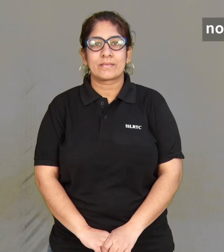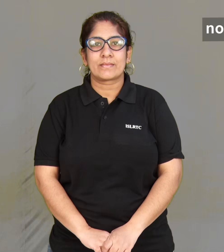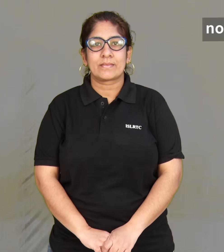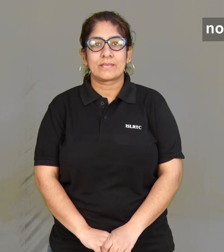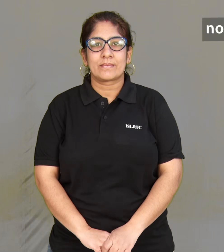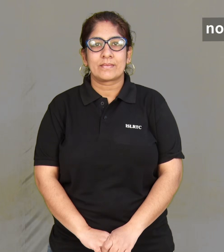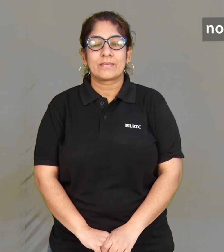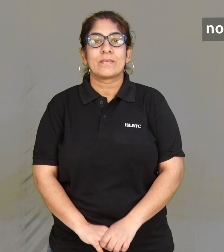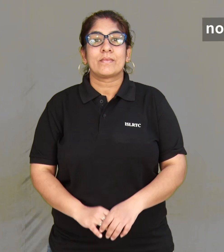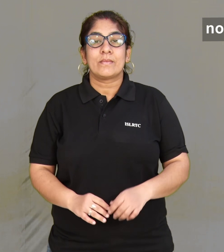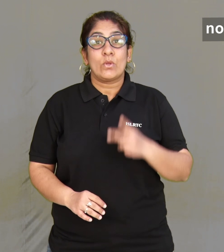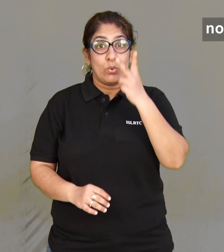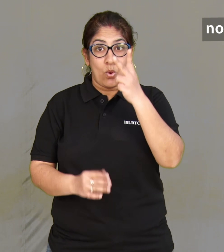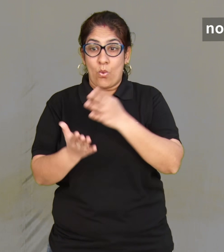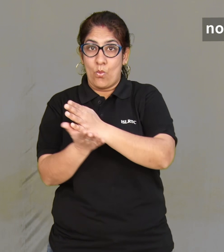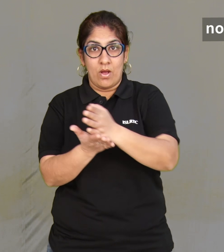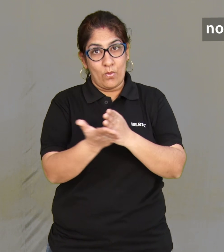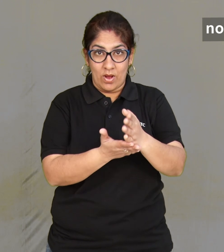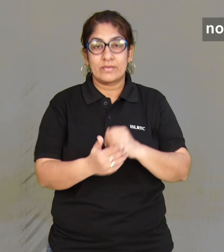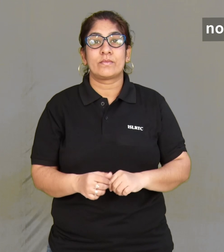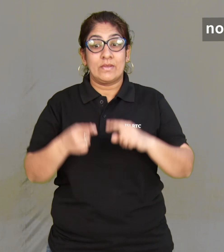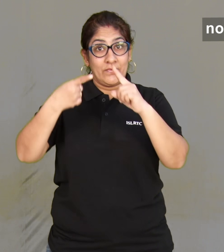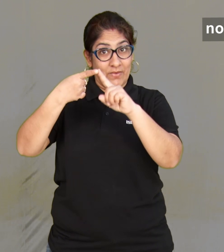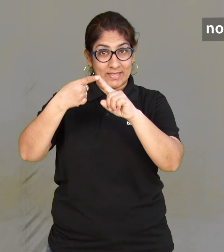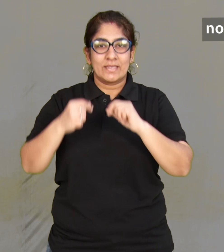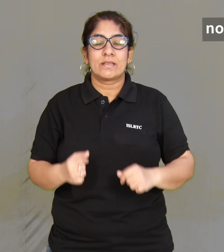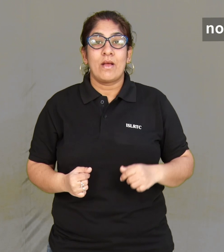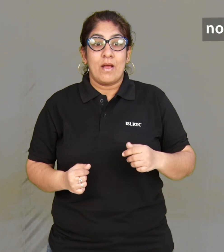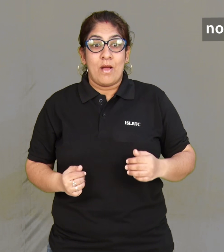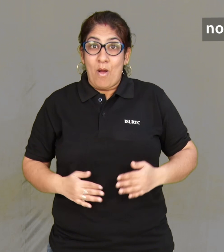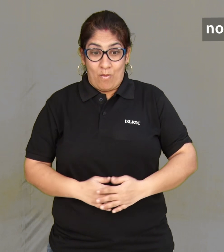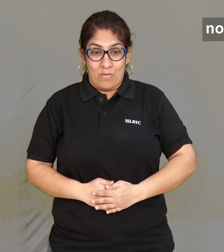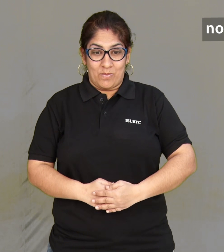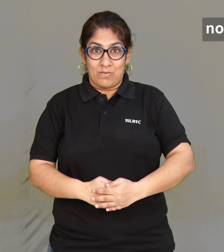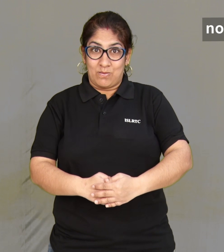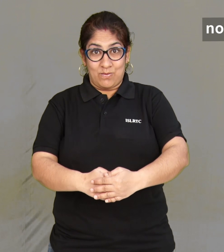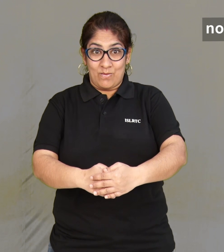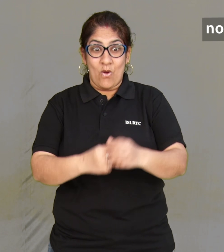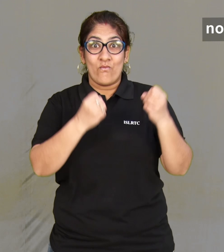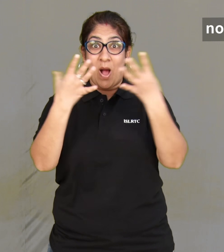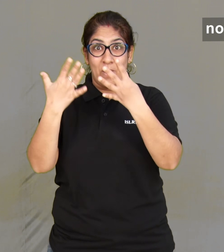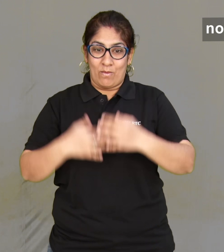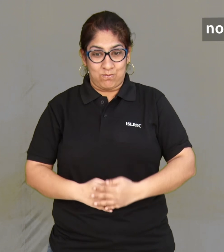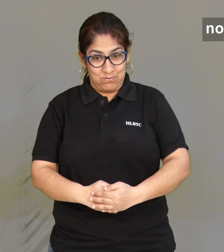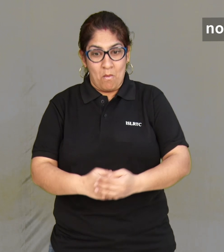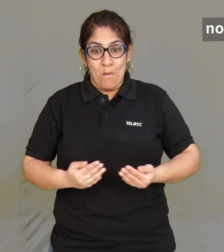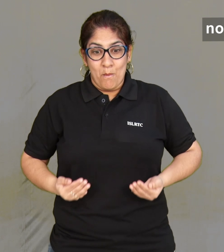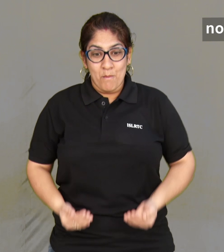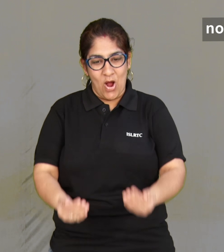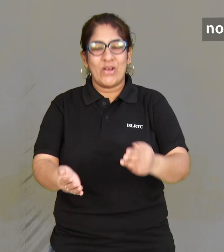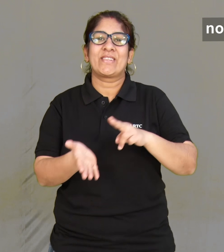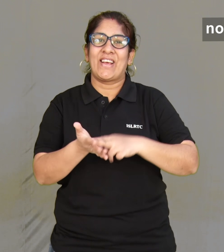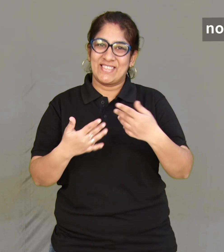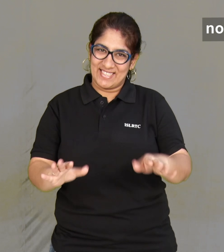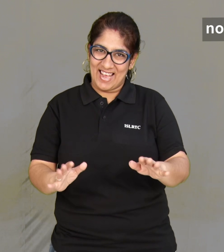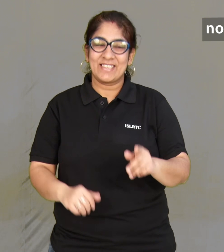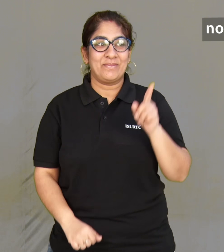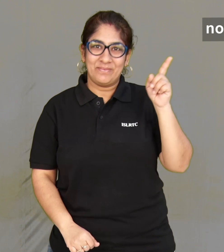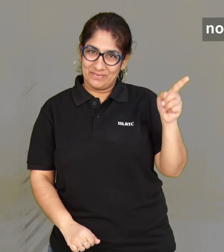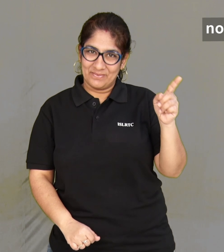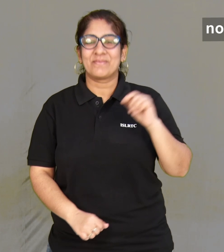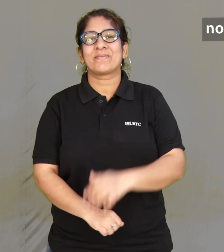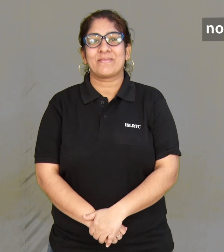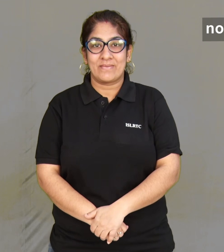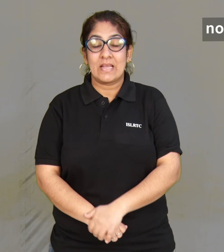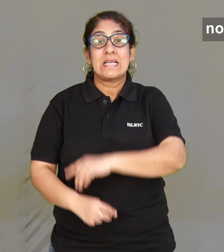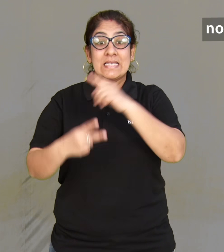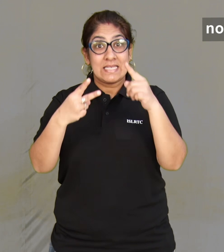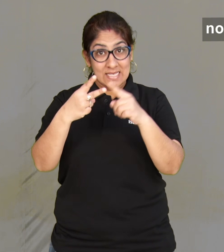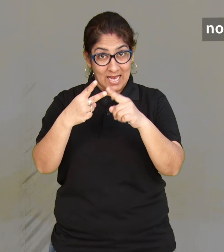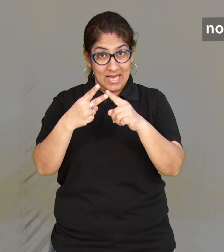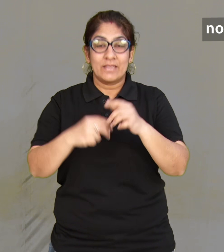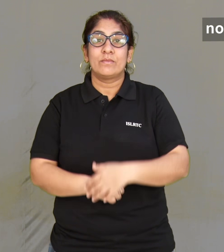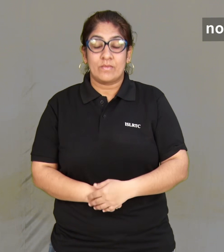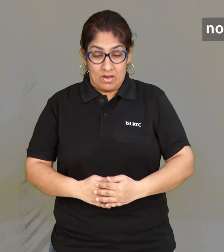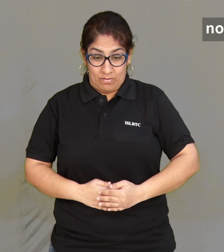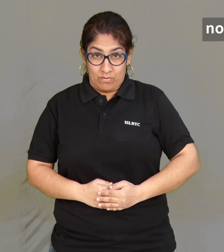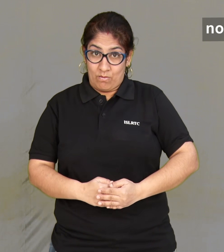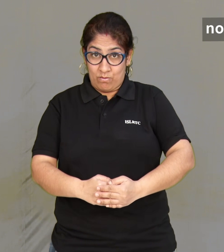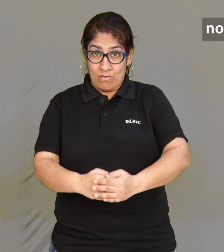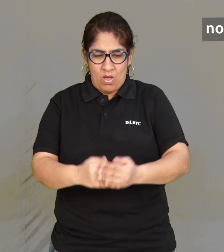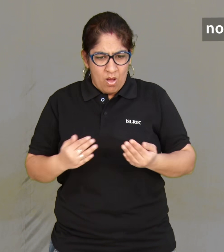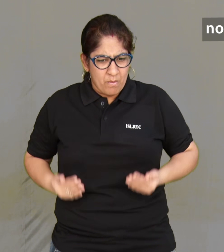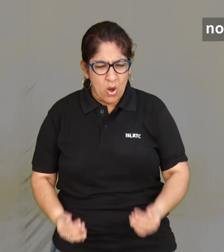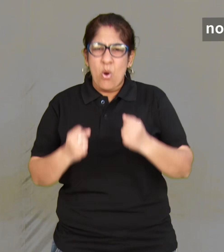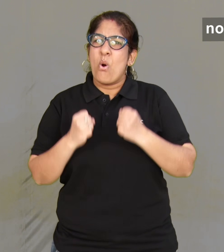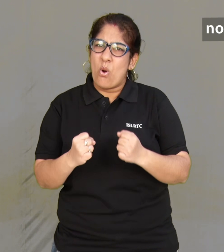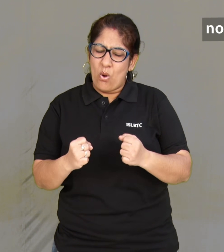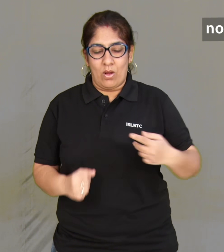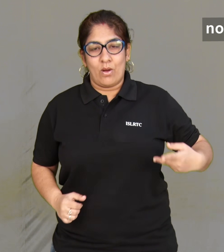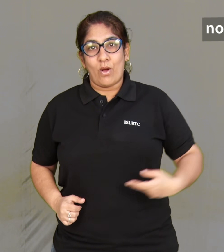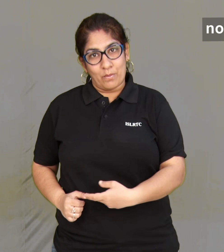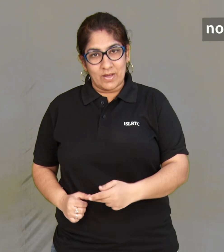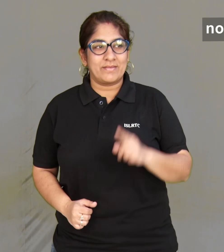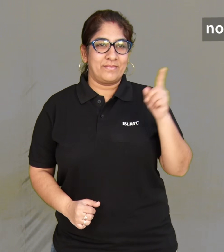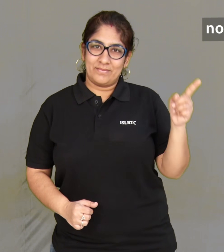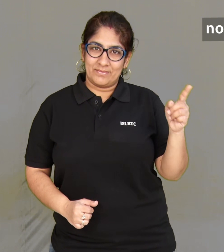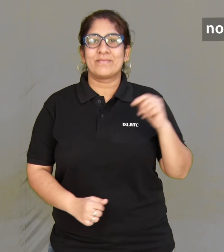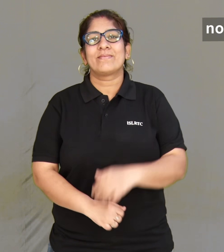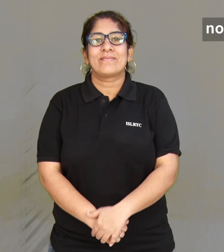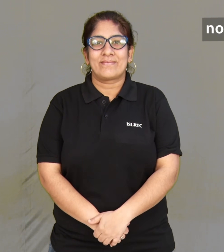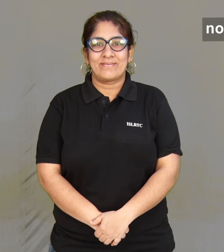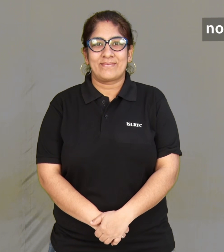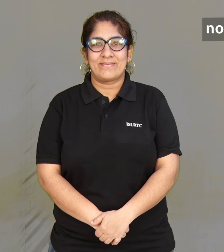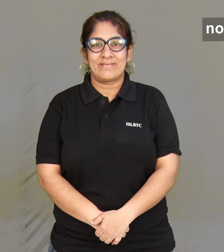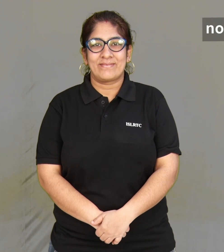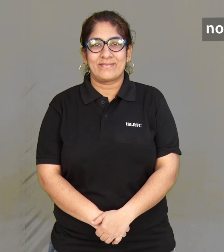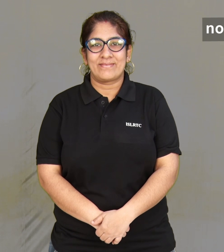Normal Delivery and Cesarean